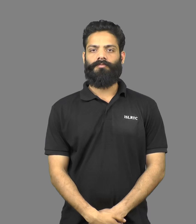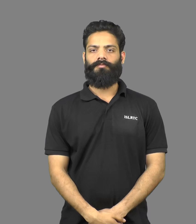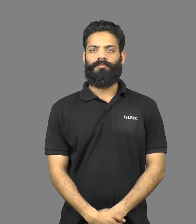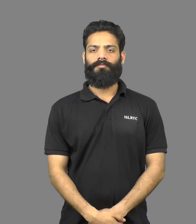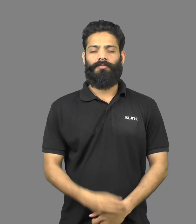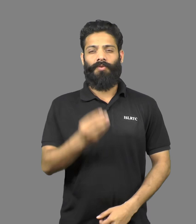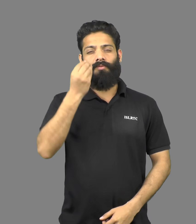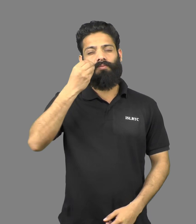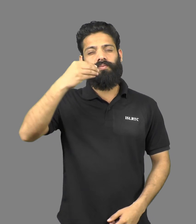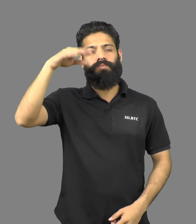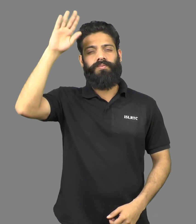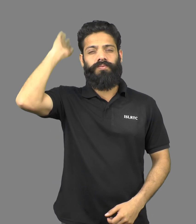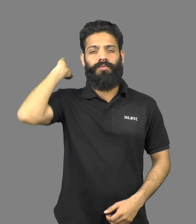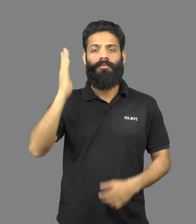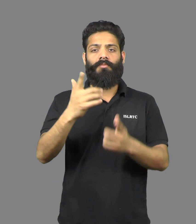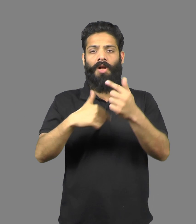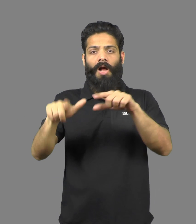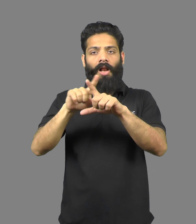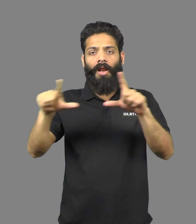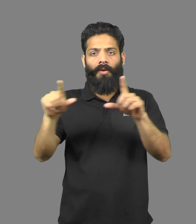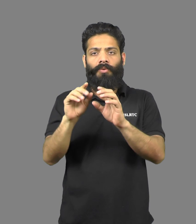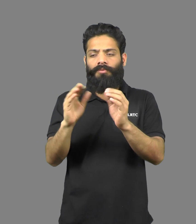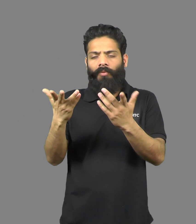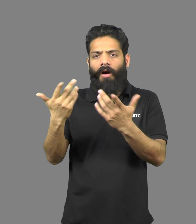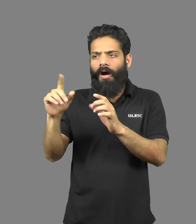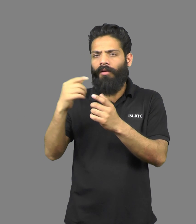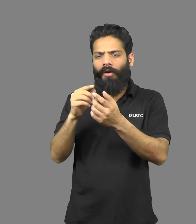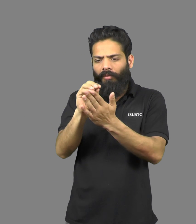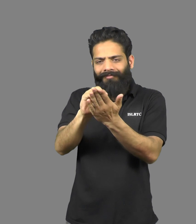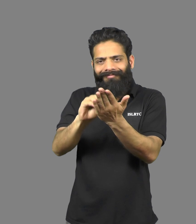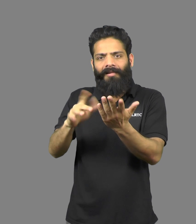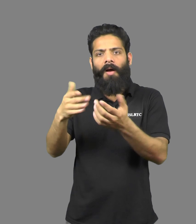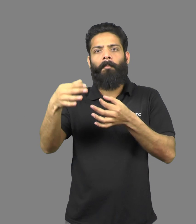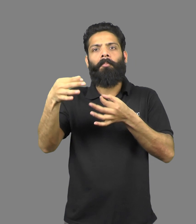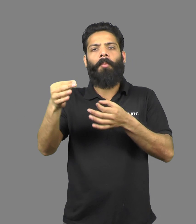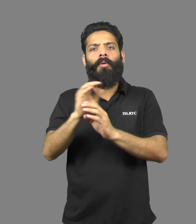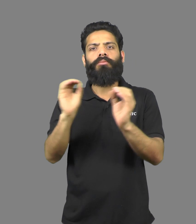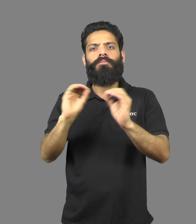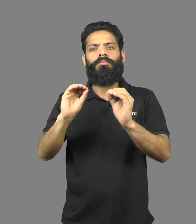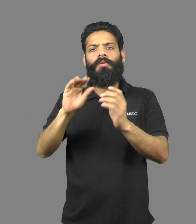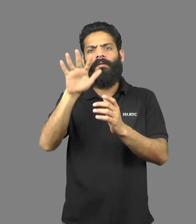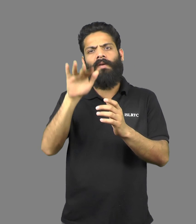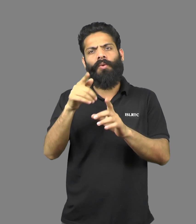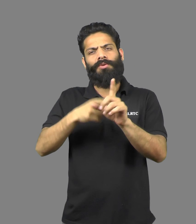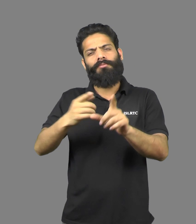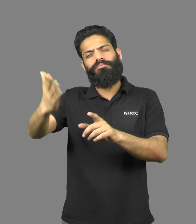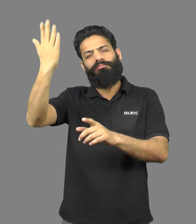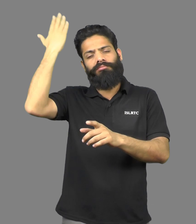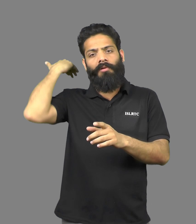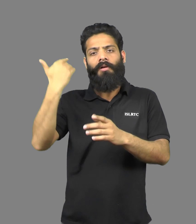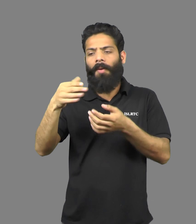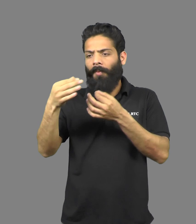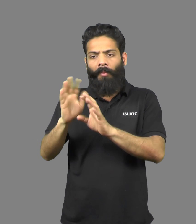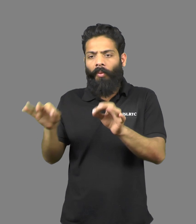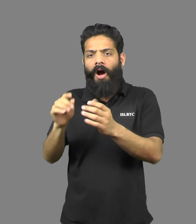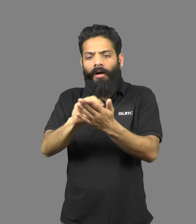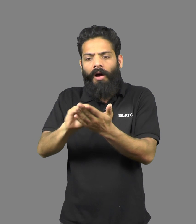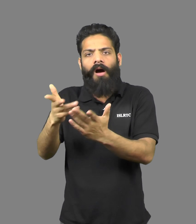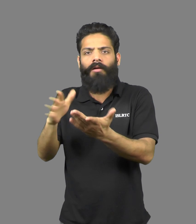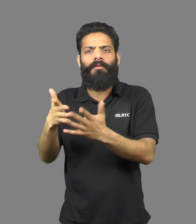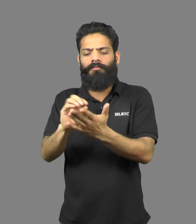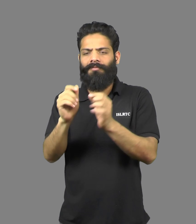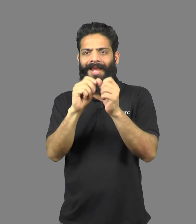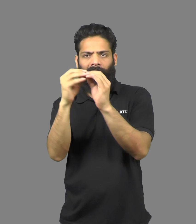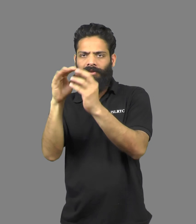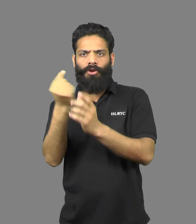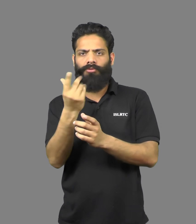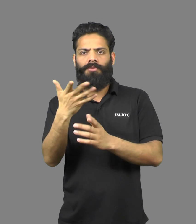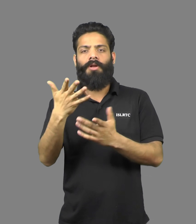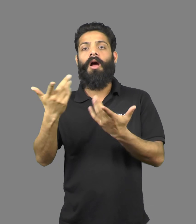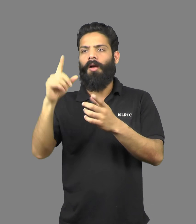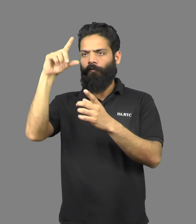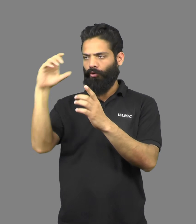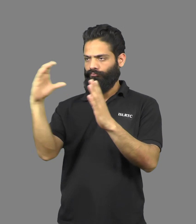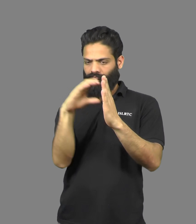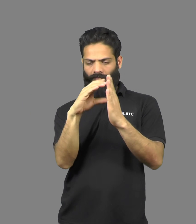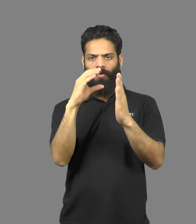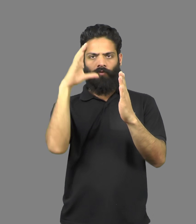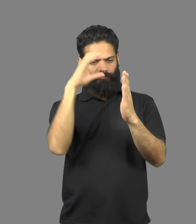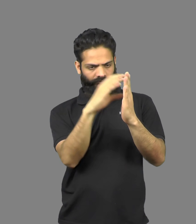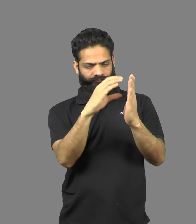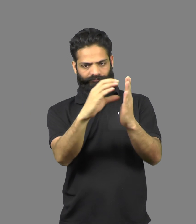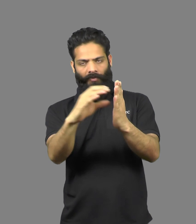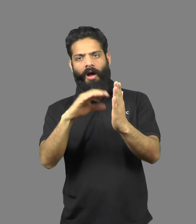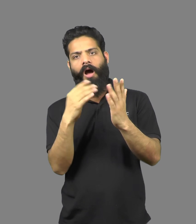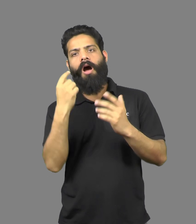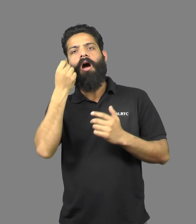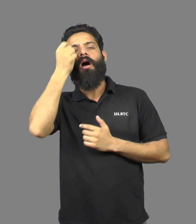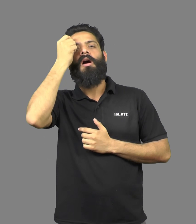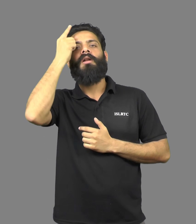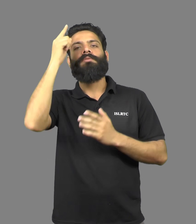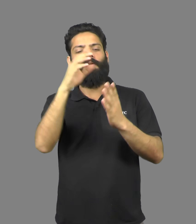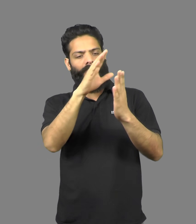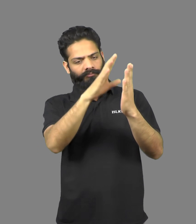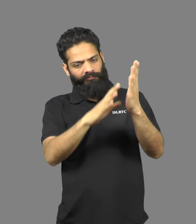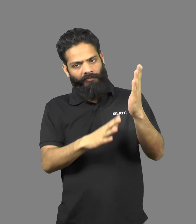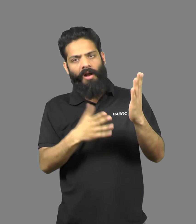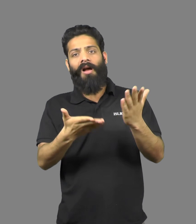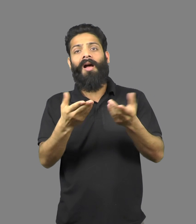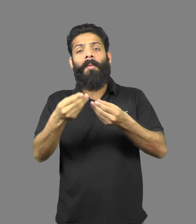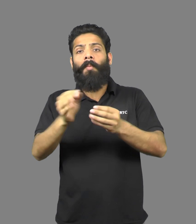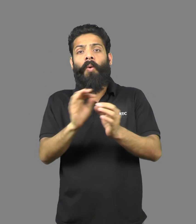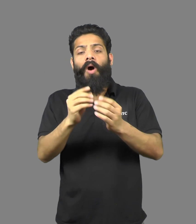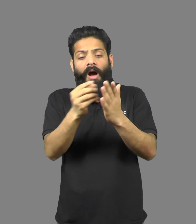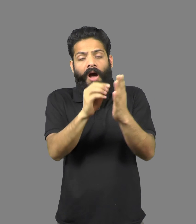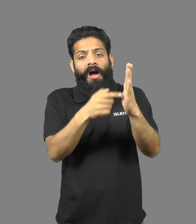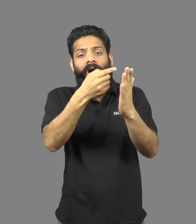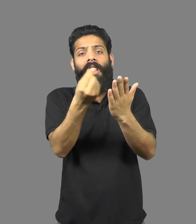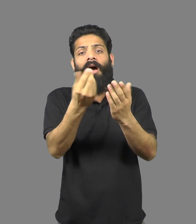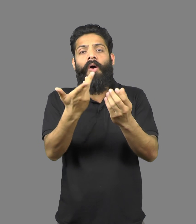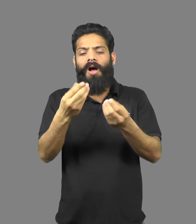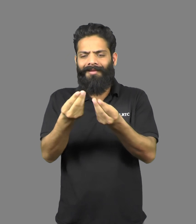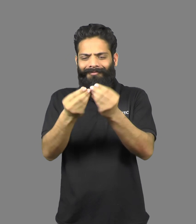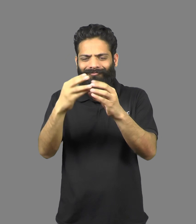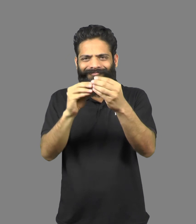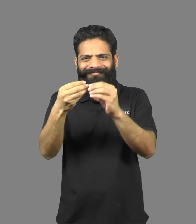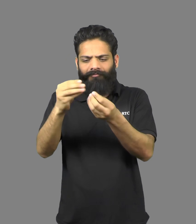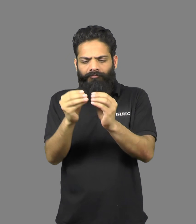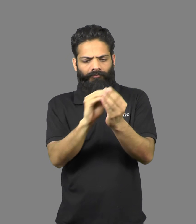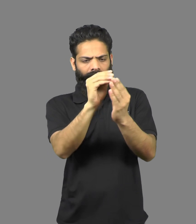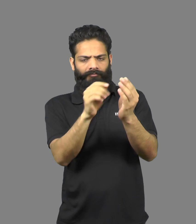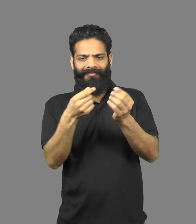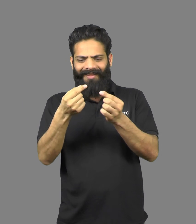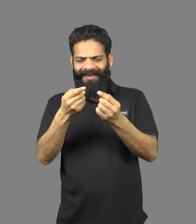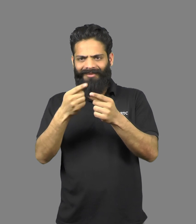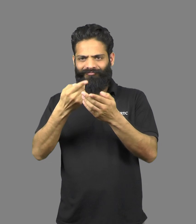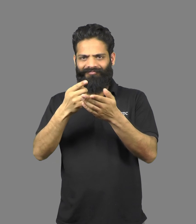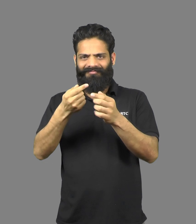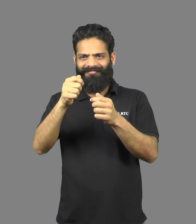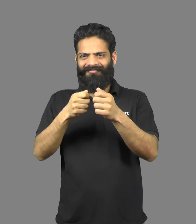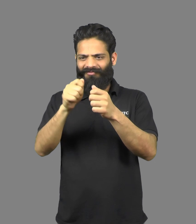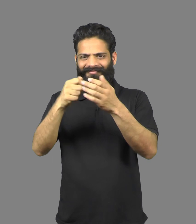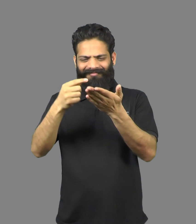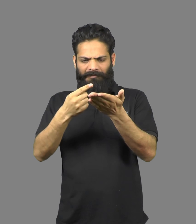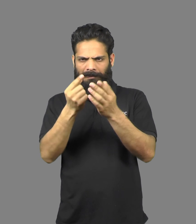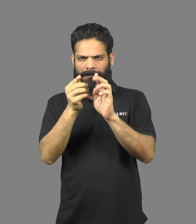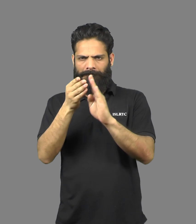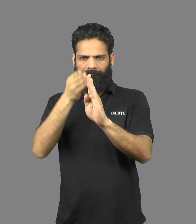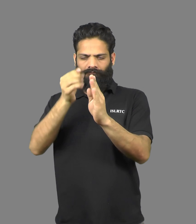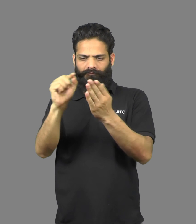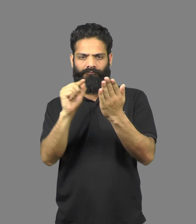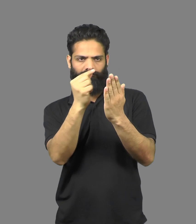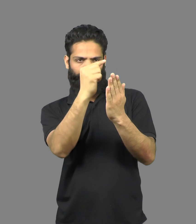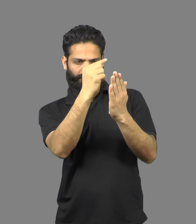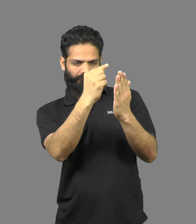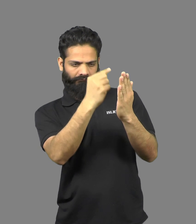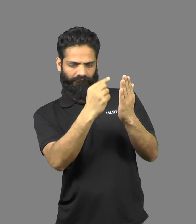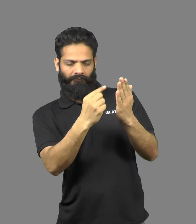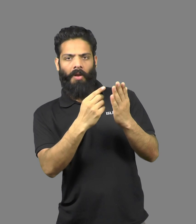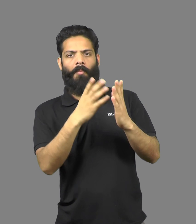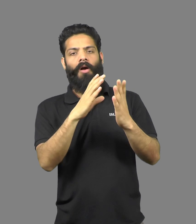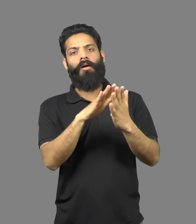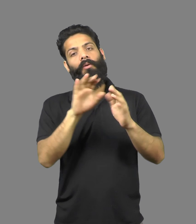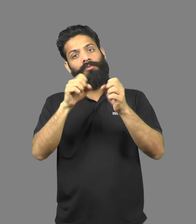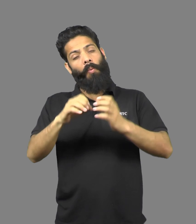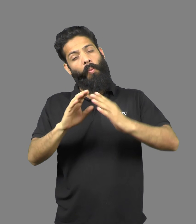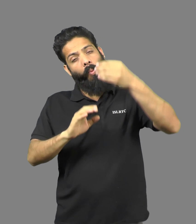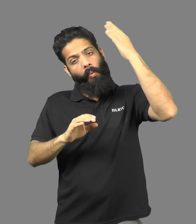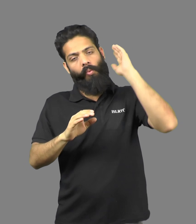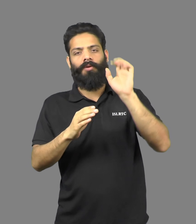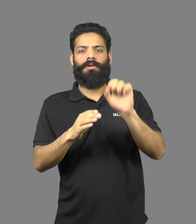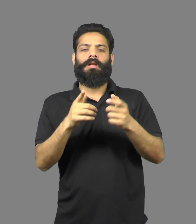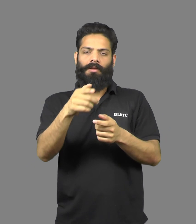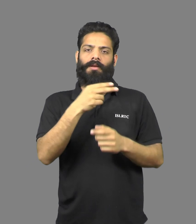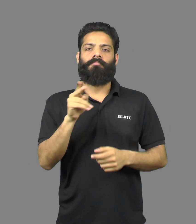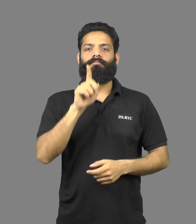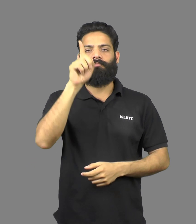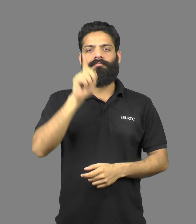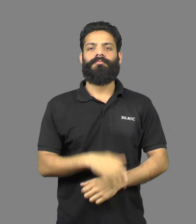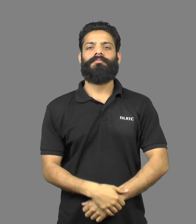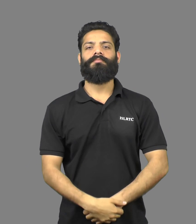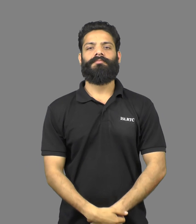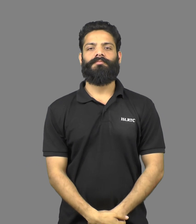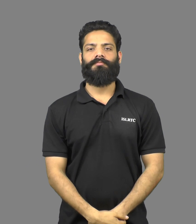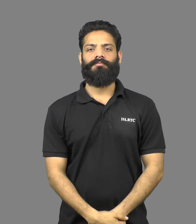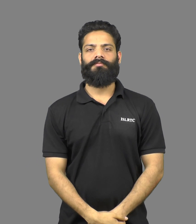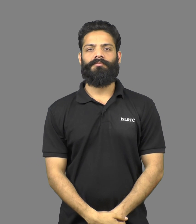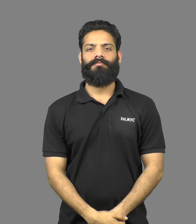Ancient Alphabets